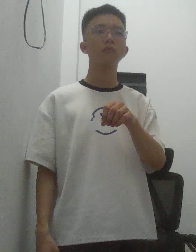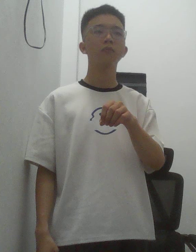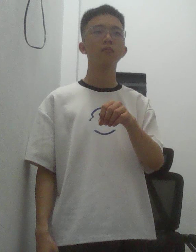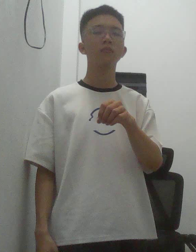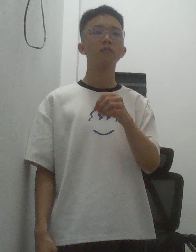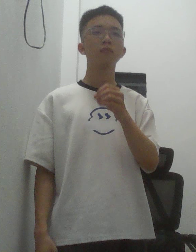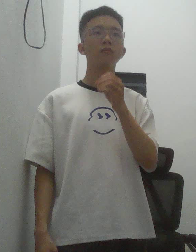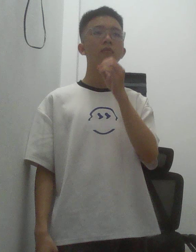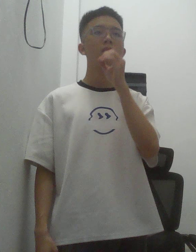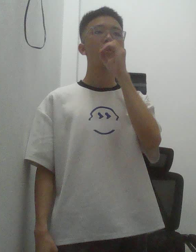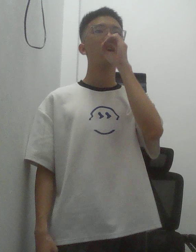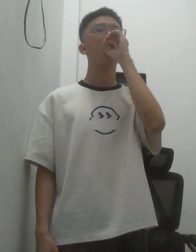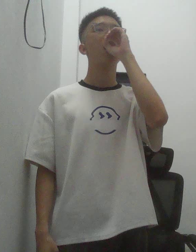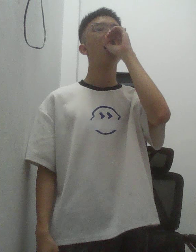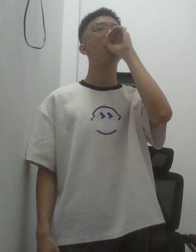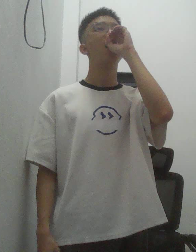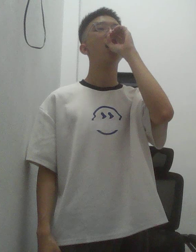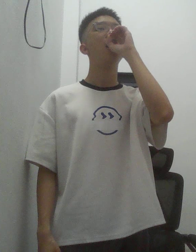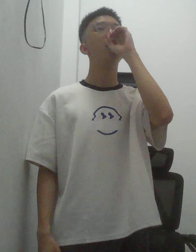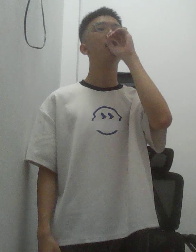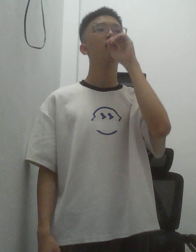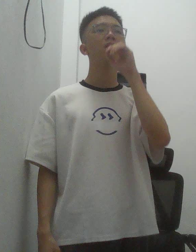uong